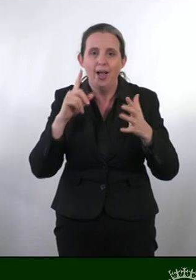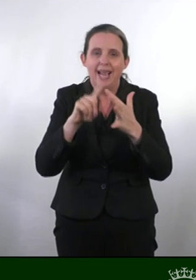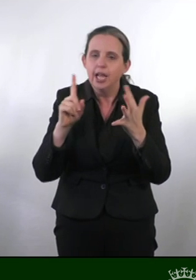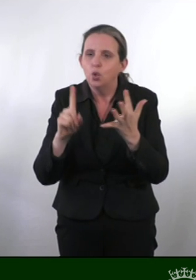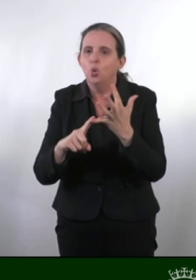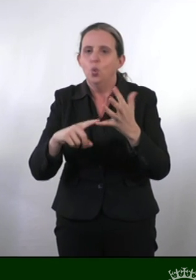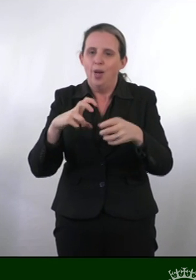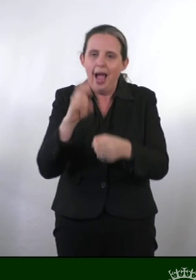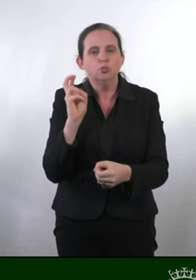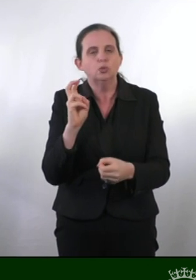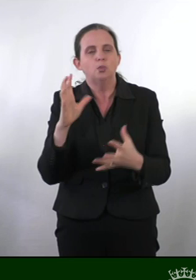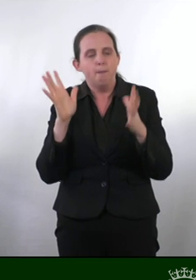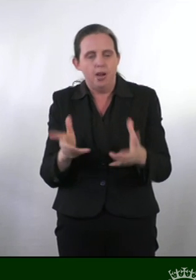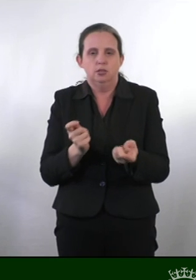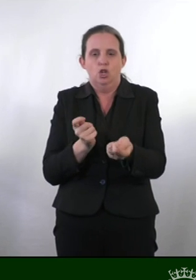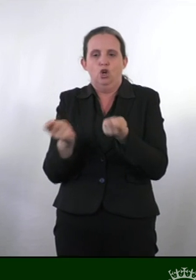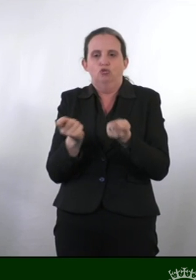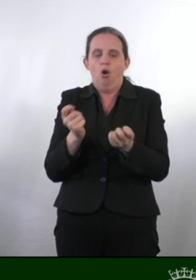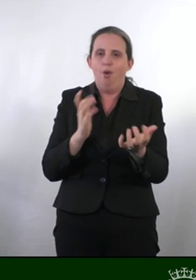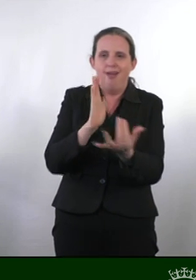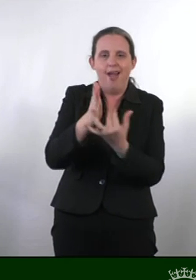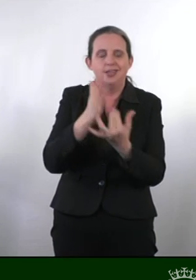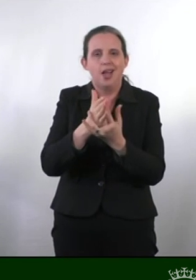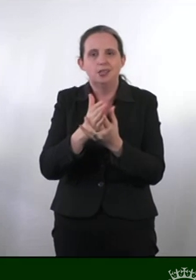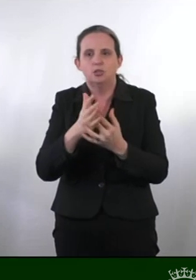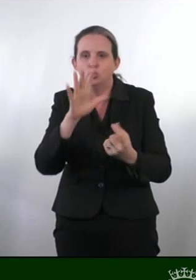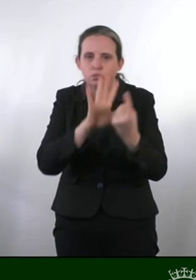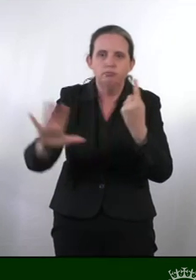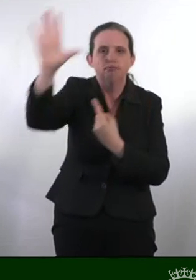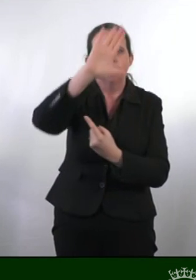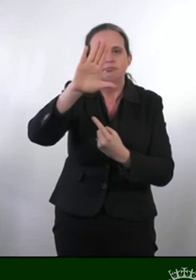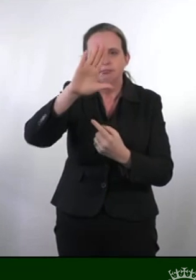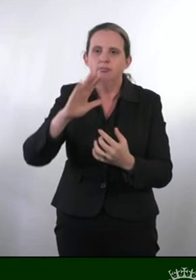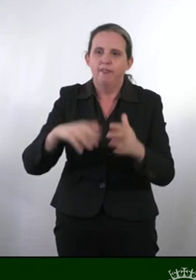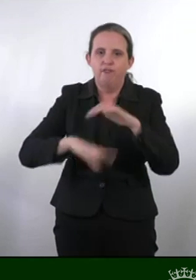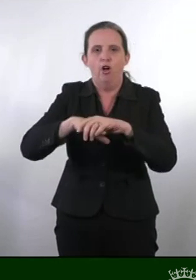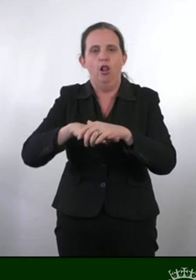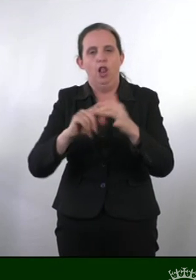It is very important at this stage to emphasise that.